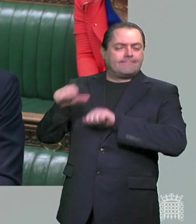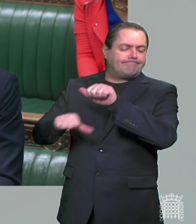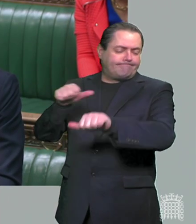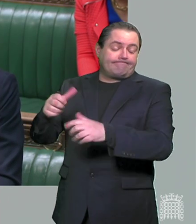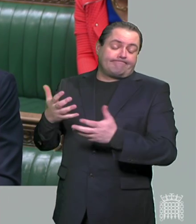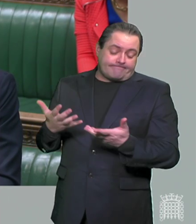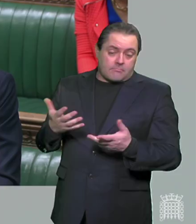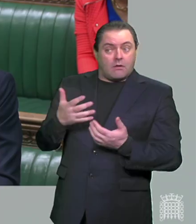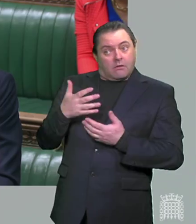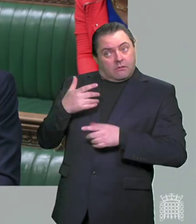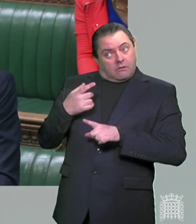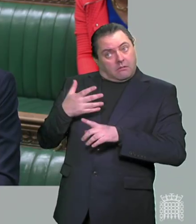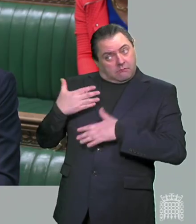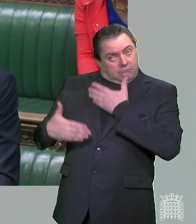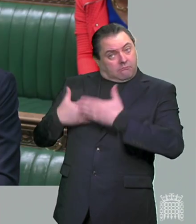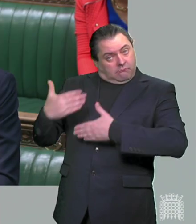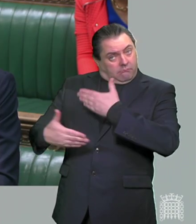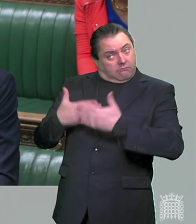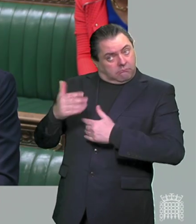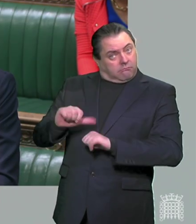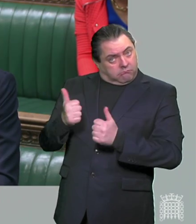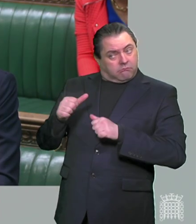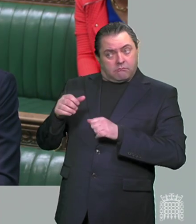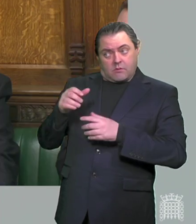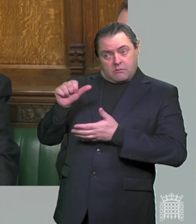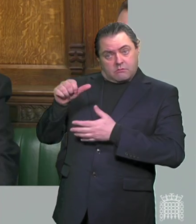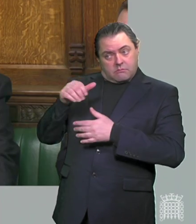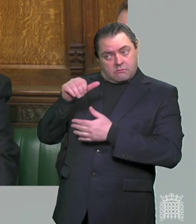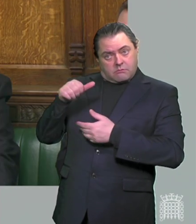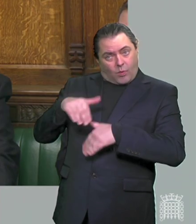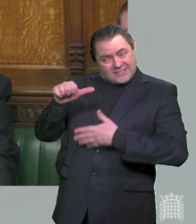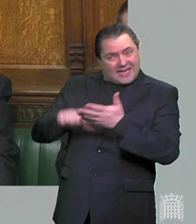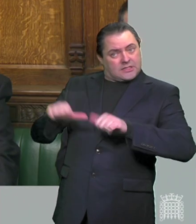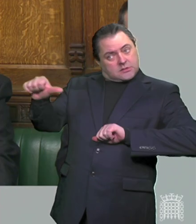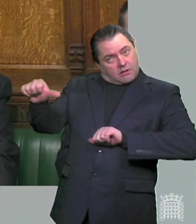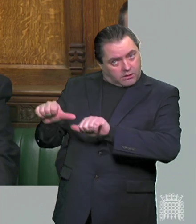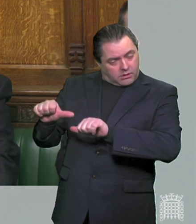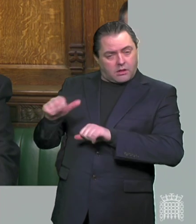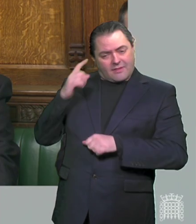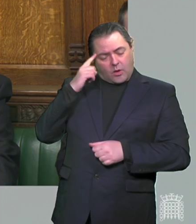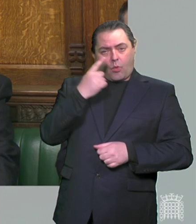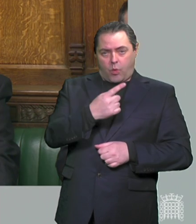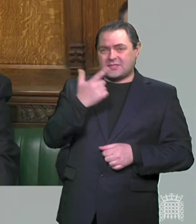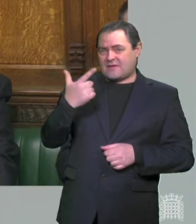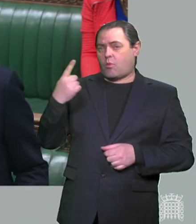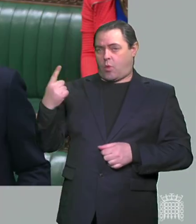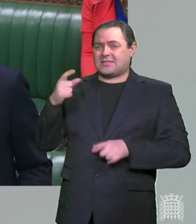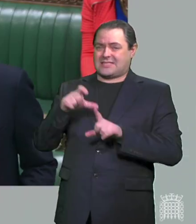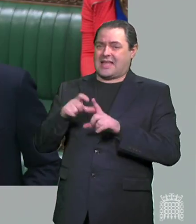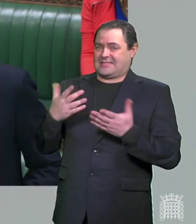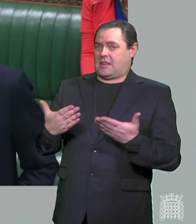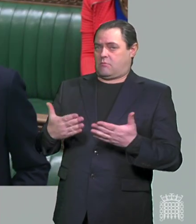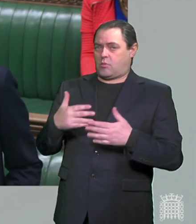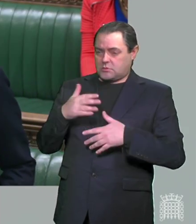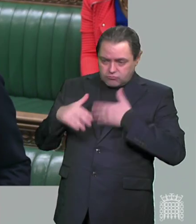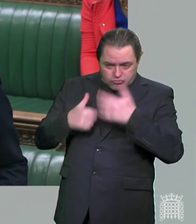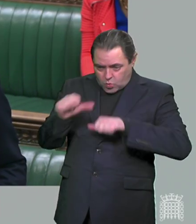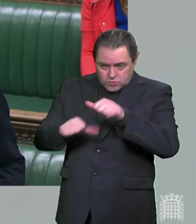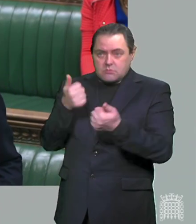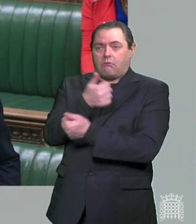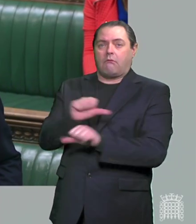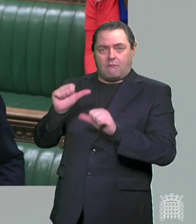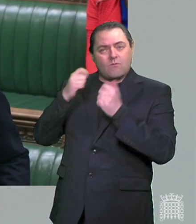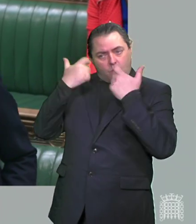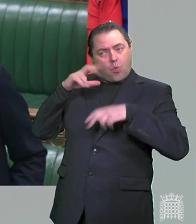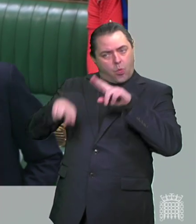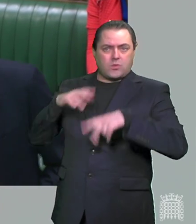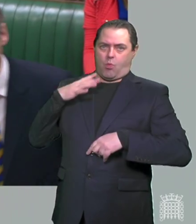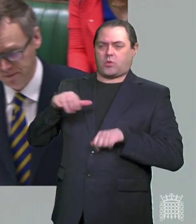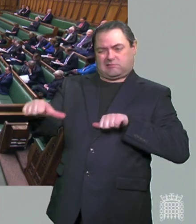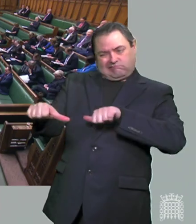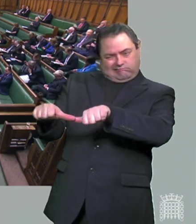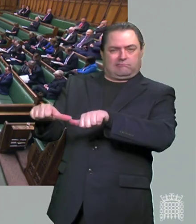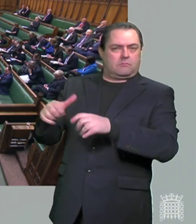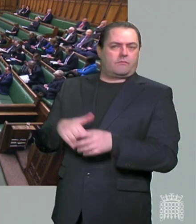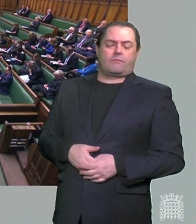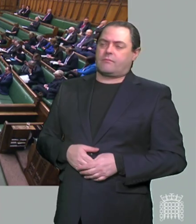The most recent figures for the CPS show that it is 171 days on average, and I am determined to see that improve and decrease.